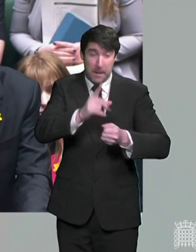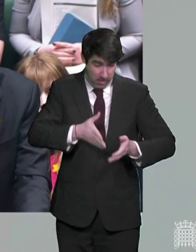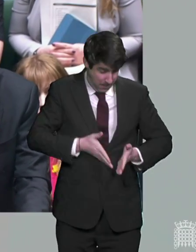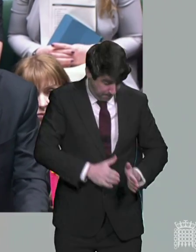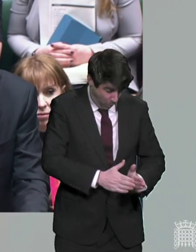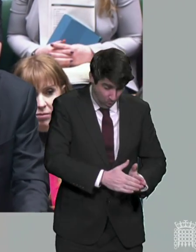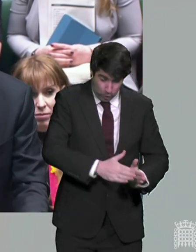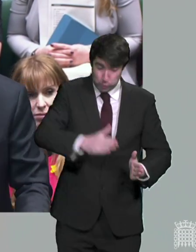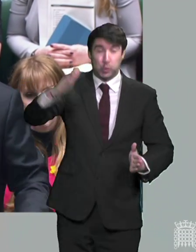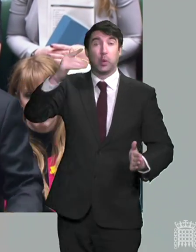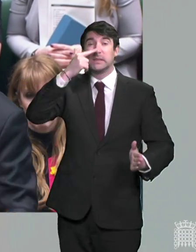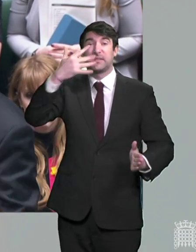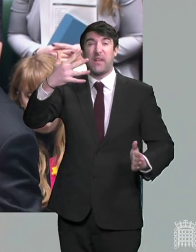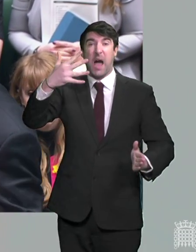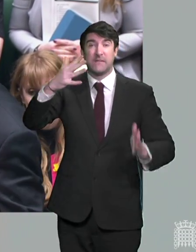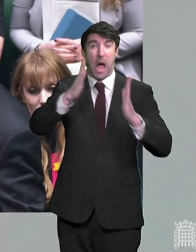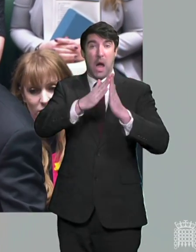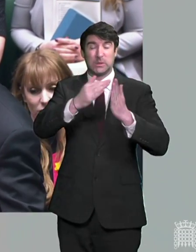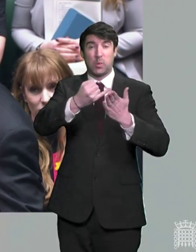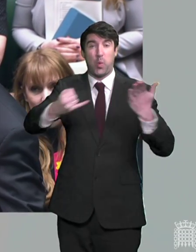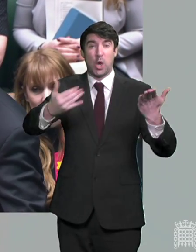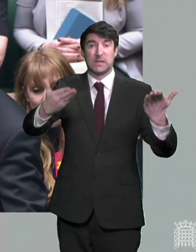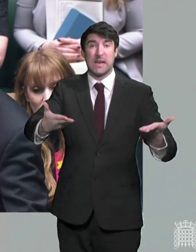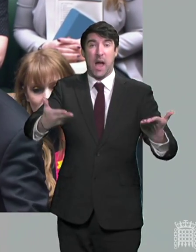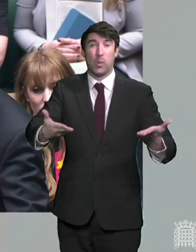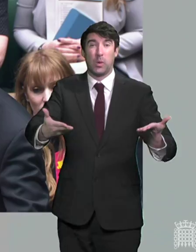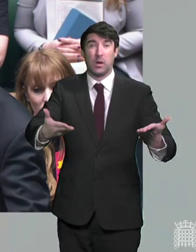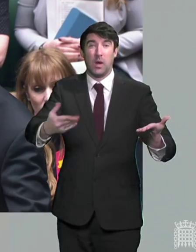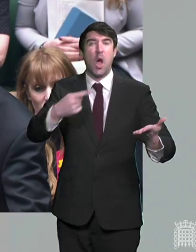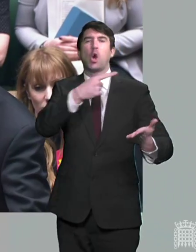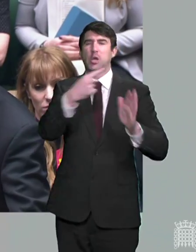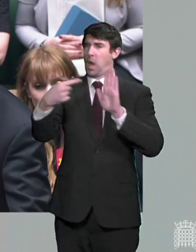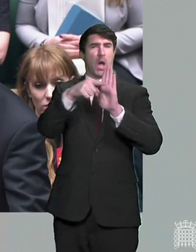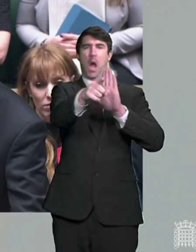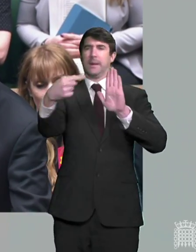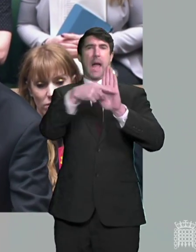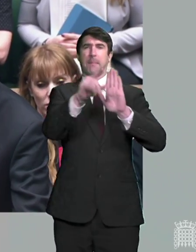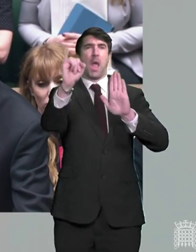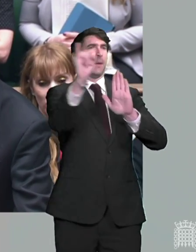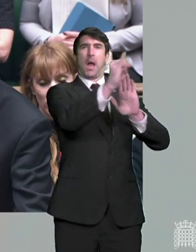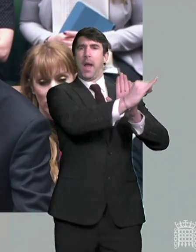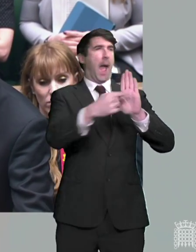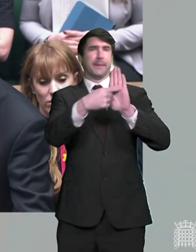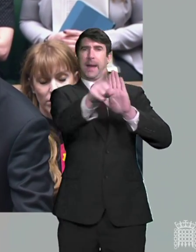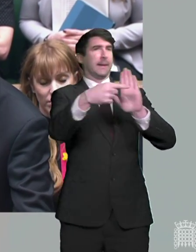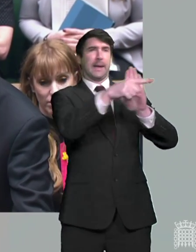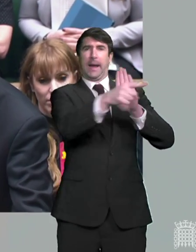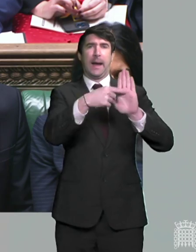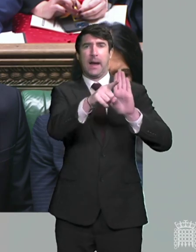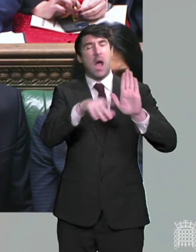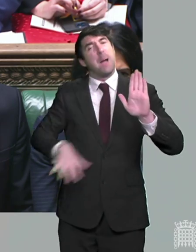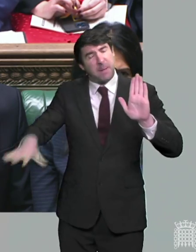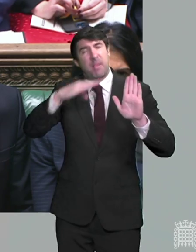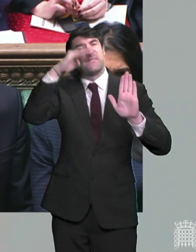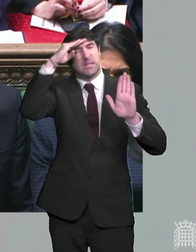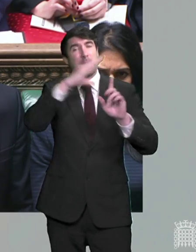Thirteen years in power, and all the Prime Minister has to say to them is, “It’s somebody else’s fault—let me deflect.” No wonder they are furious with his Government.